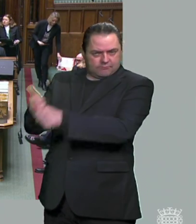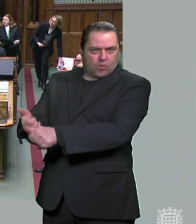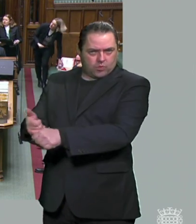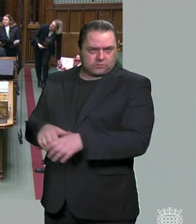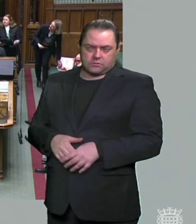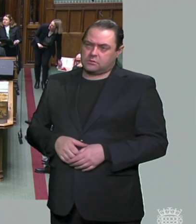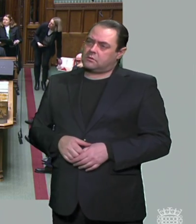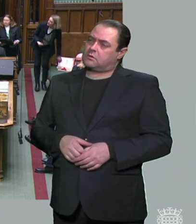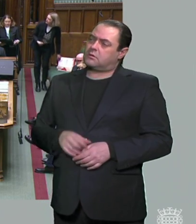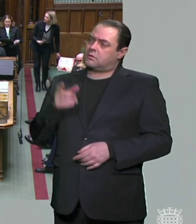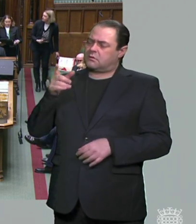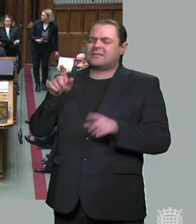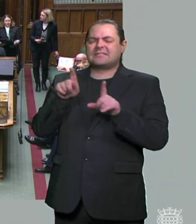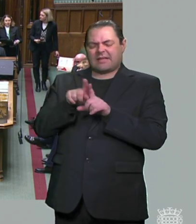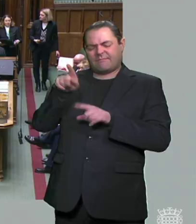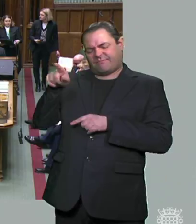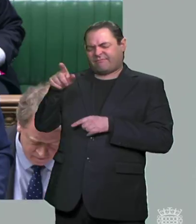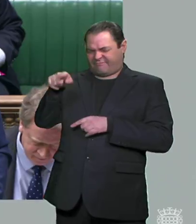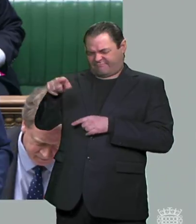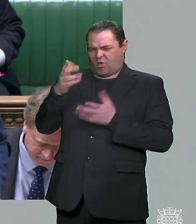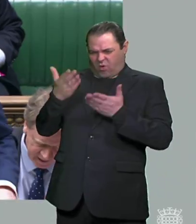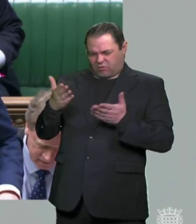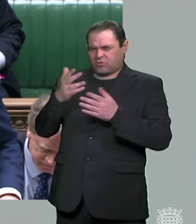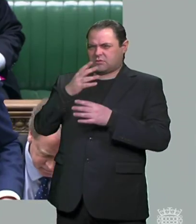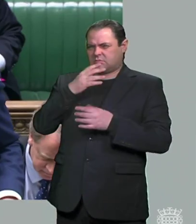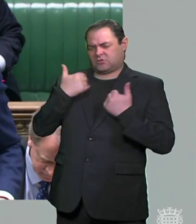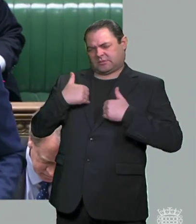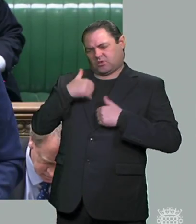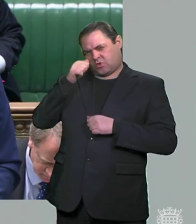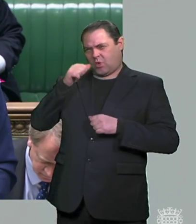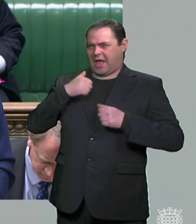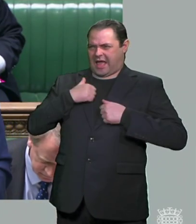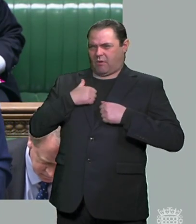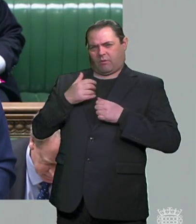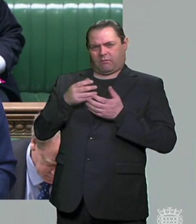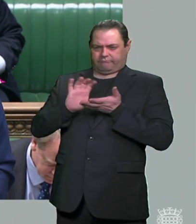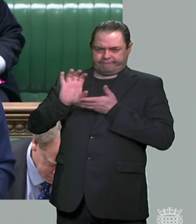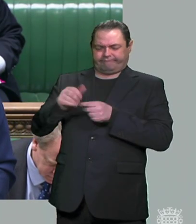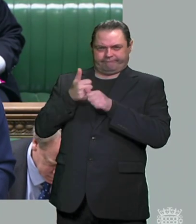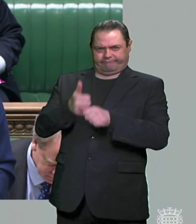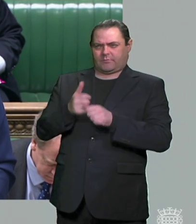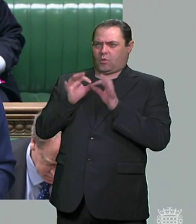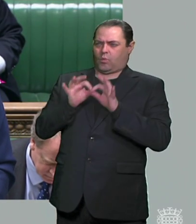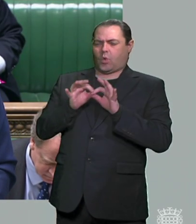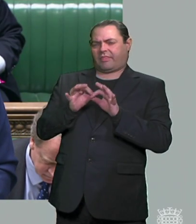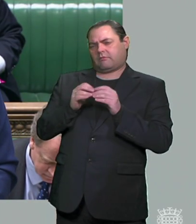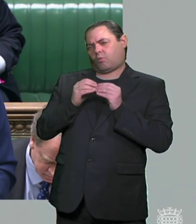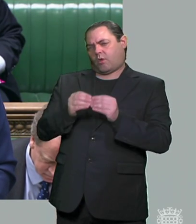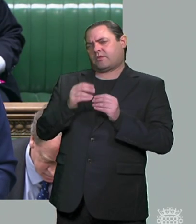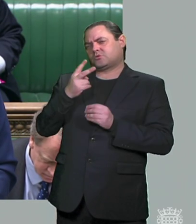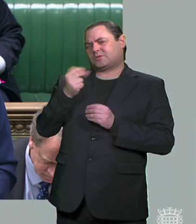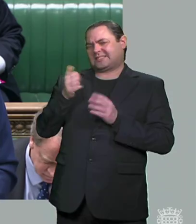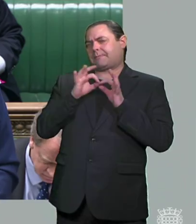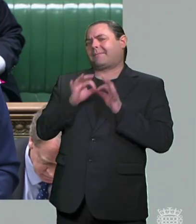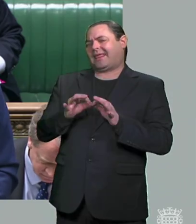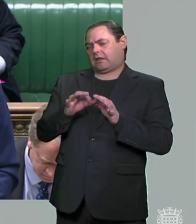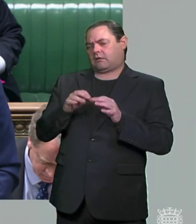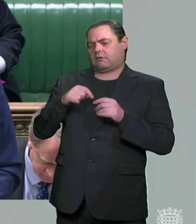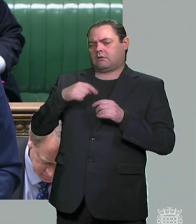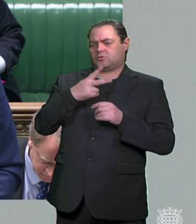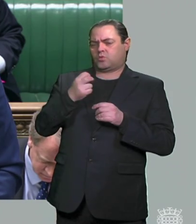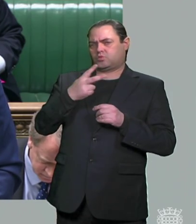As the honourable Gentleman well knows, the cost of living support provided by the Government is worth over £26 billion in 2023-24.